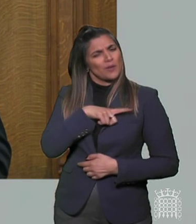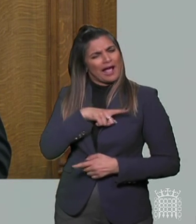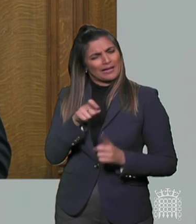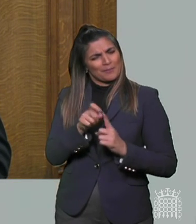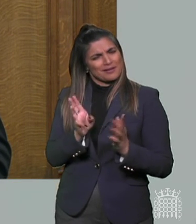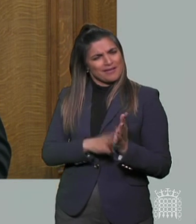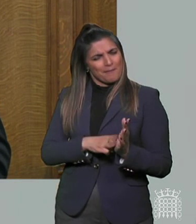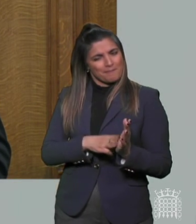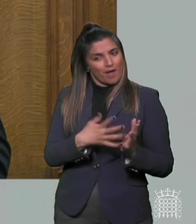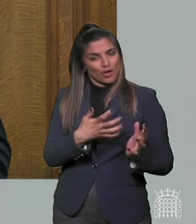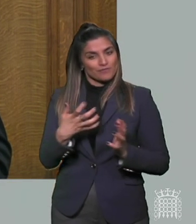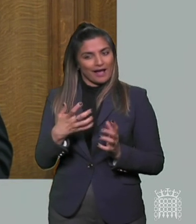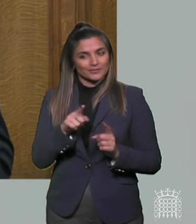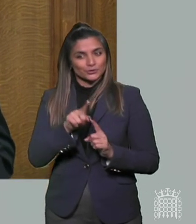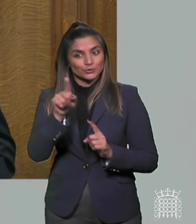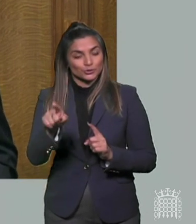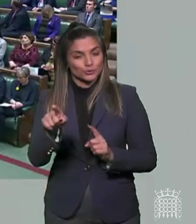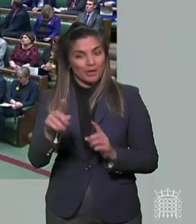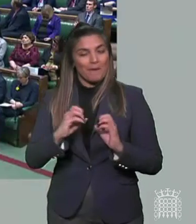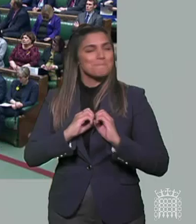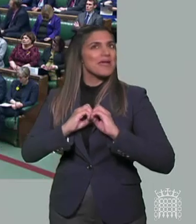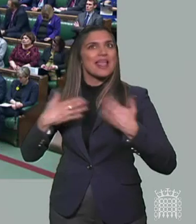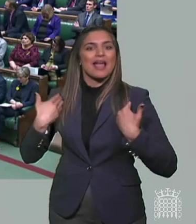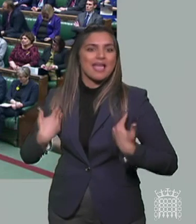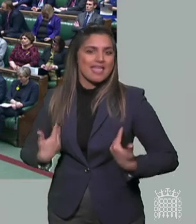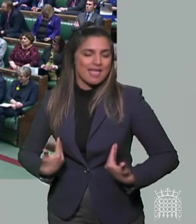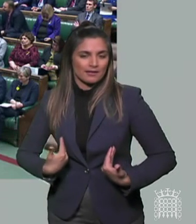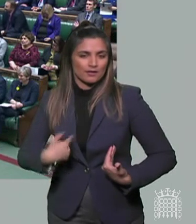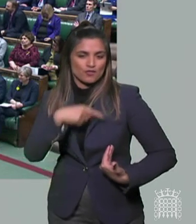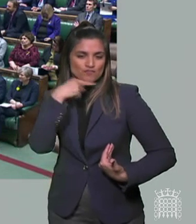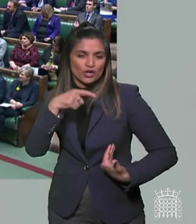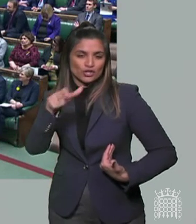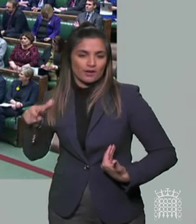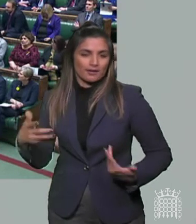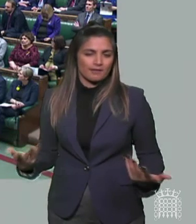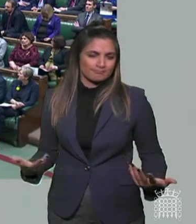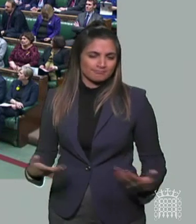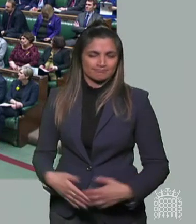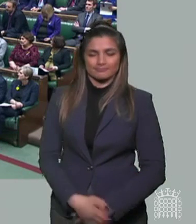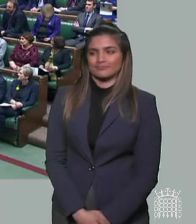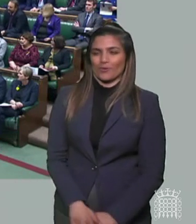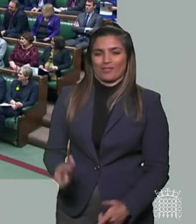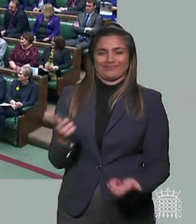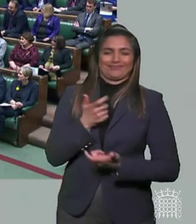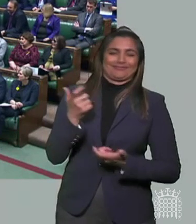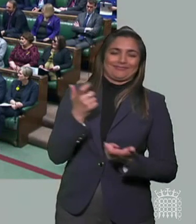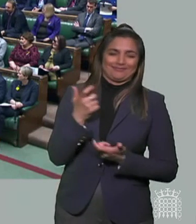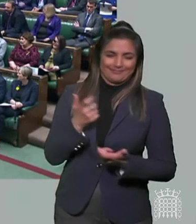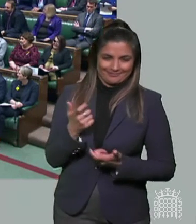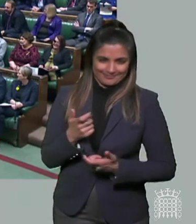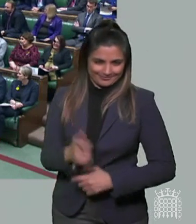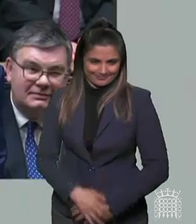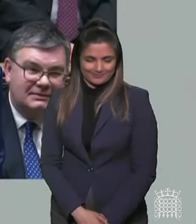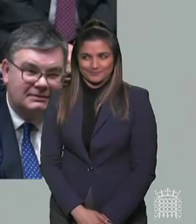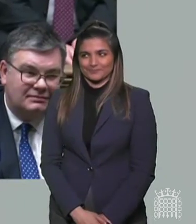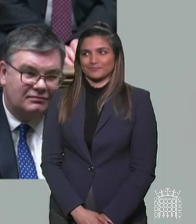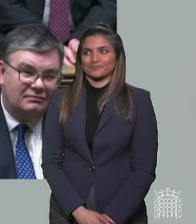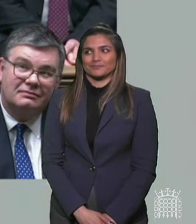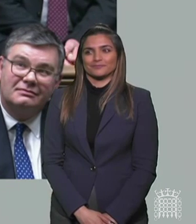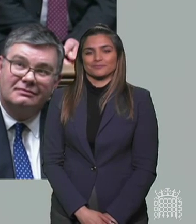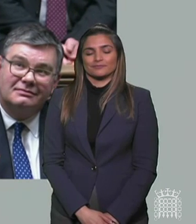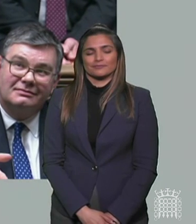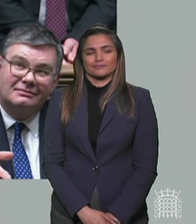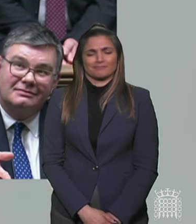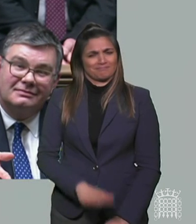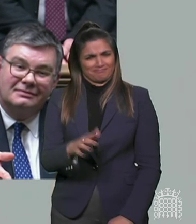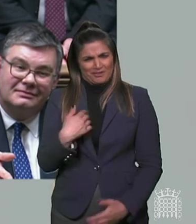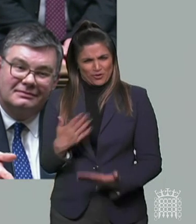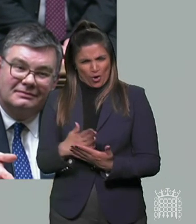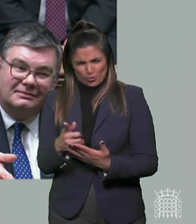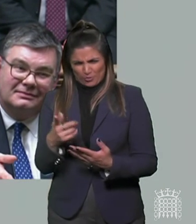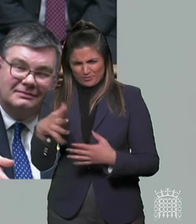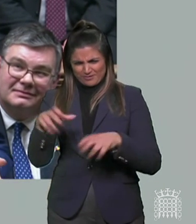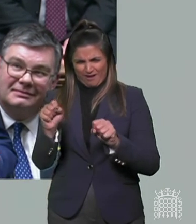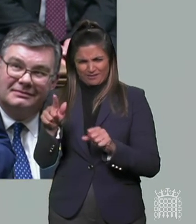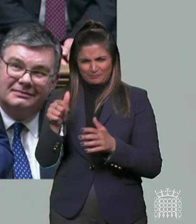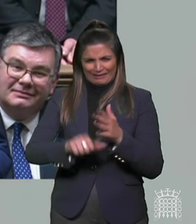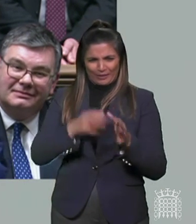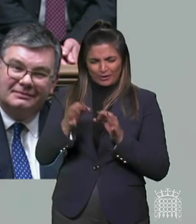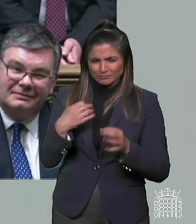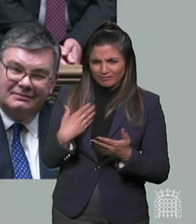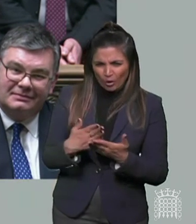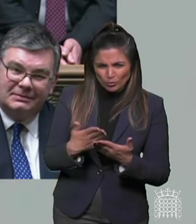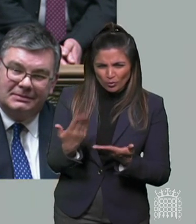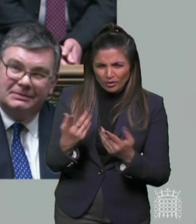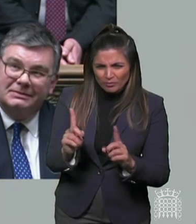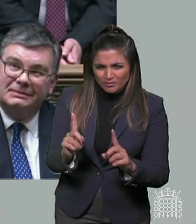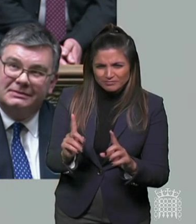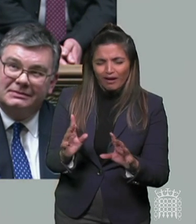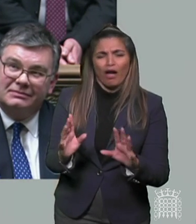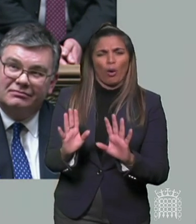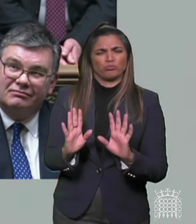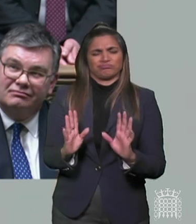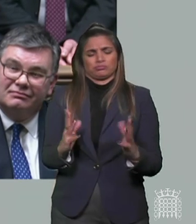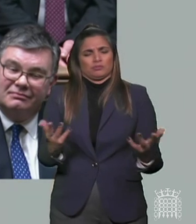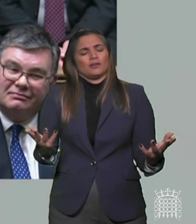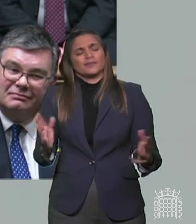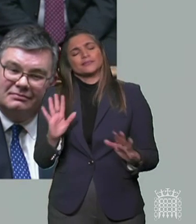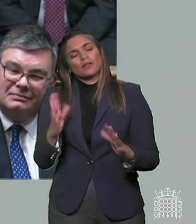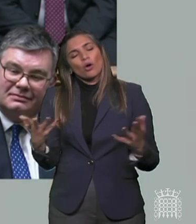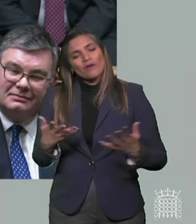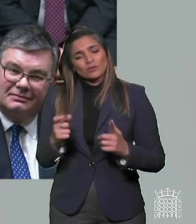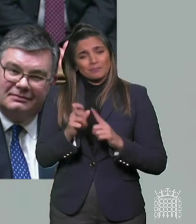I was not quite sure where the honourable Gentleman was going at the beginning of his question, but I can tell him that the Prime Minister is not just a